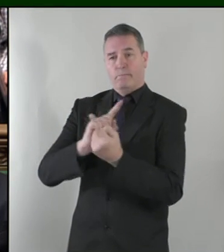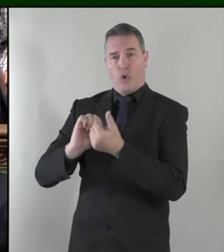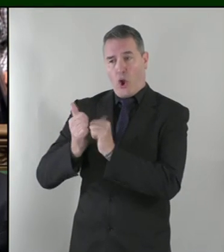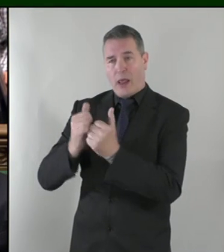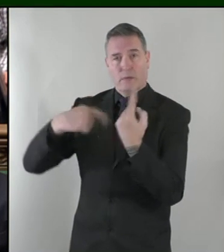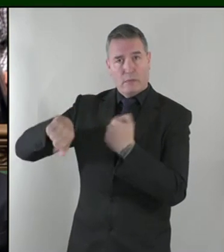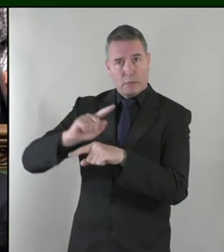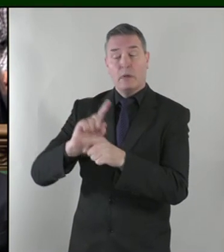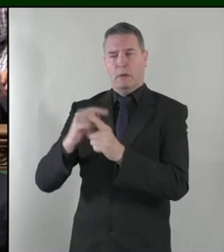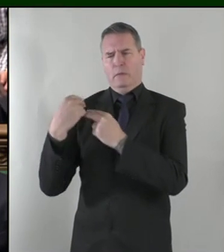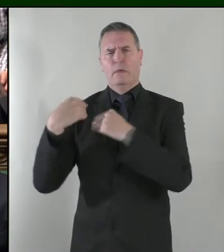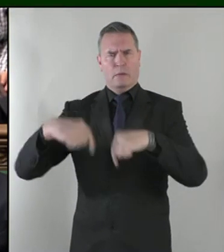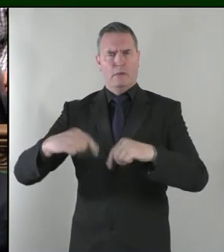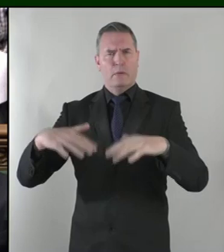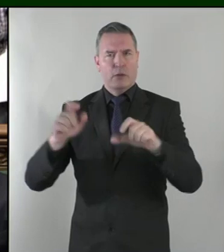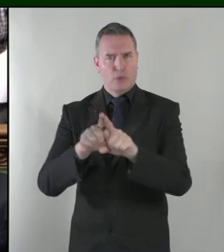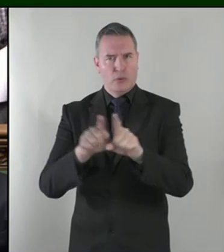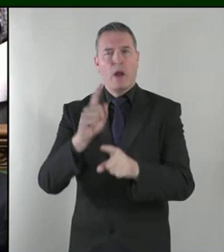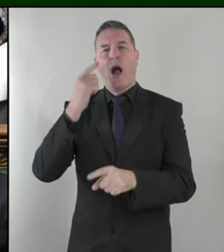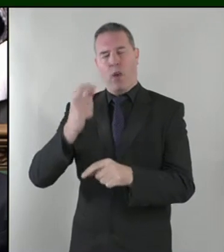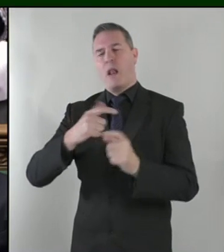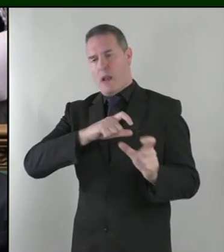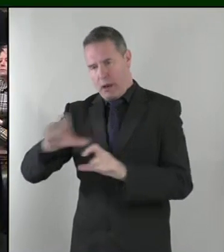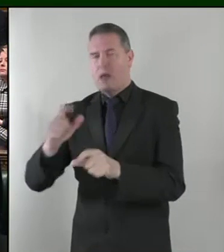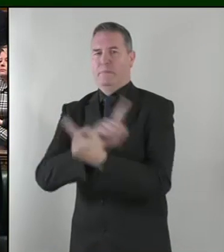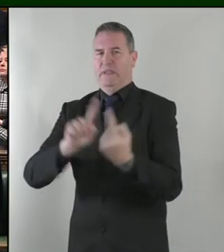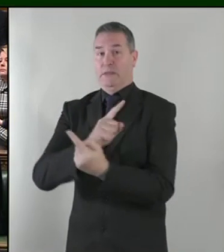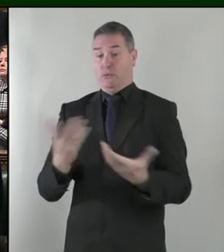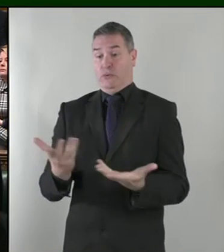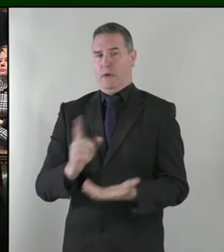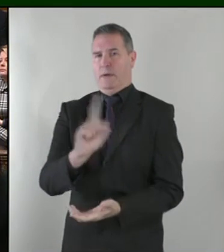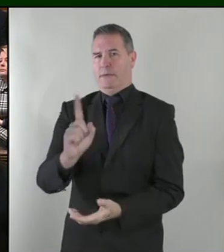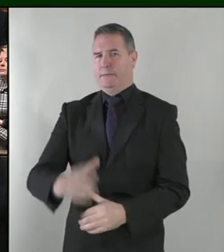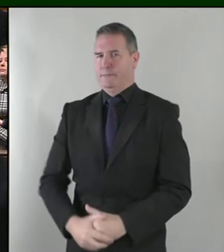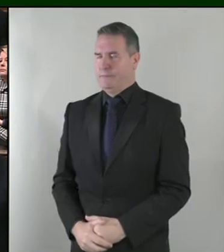In addition to my duties in this House, I shall have further such meetings later today.